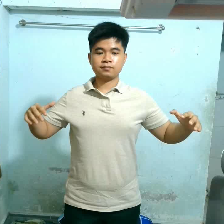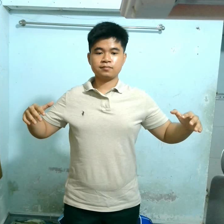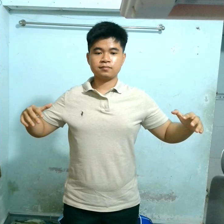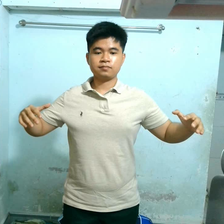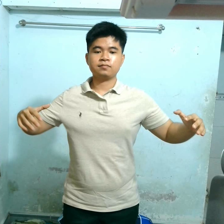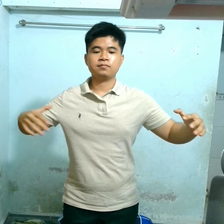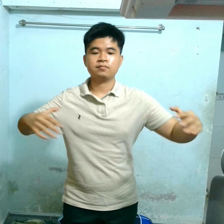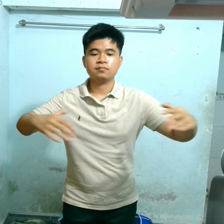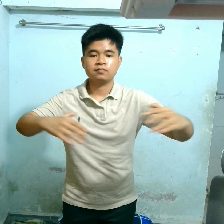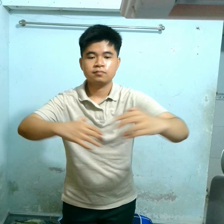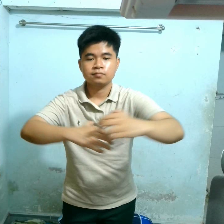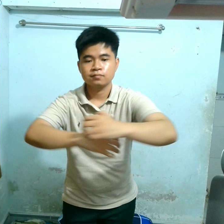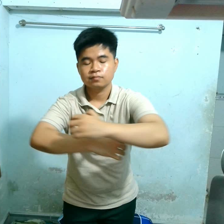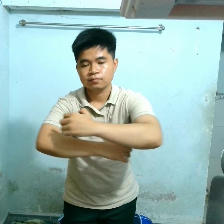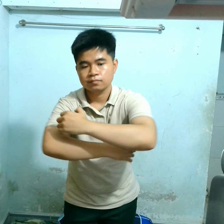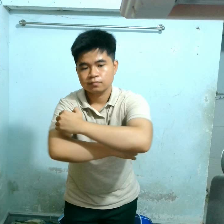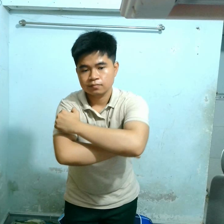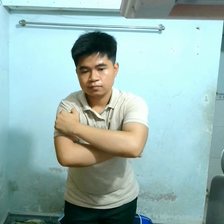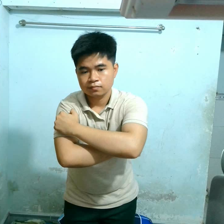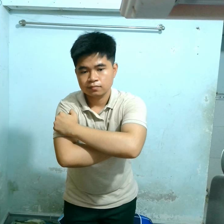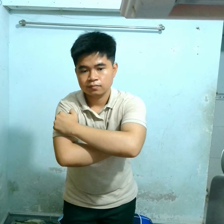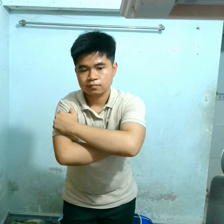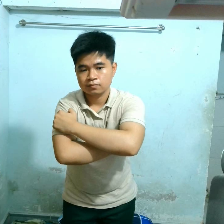om